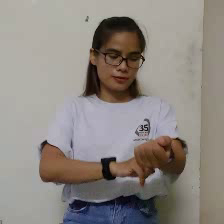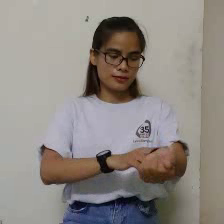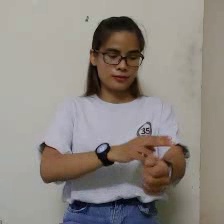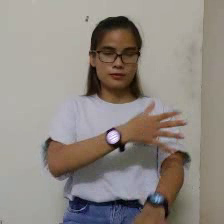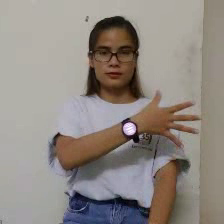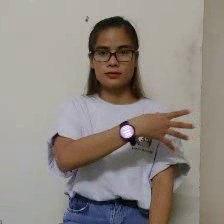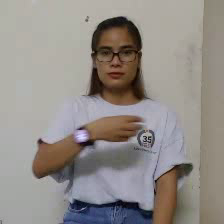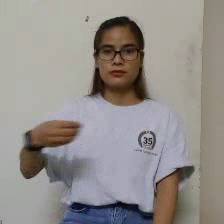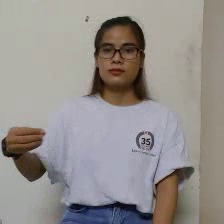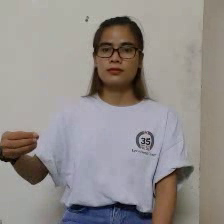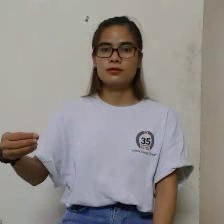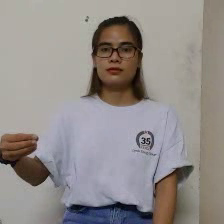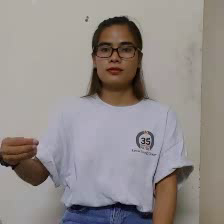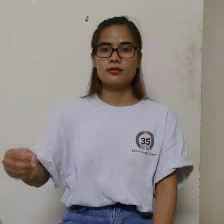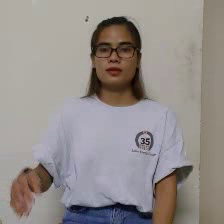Lây bệnh